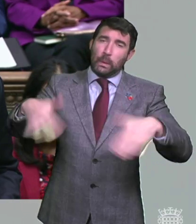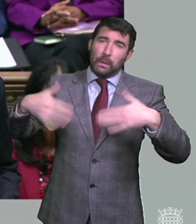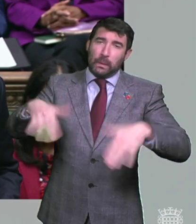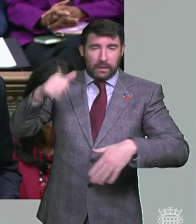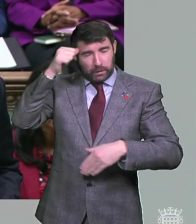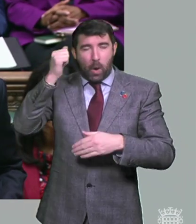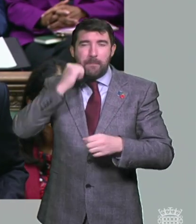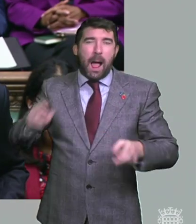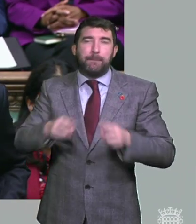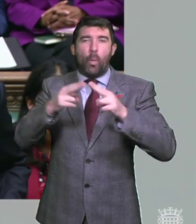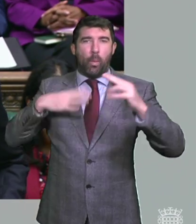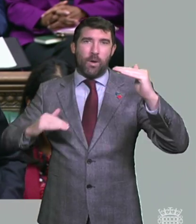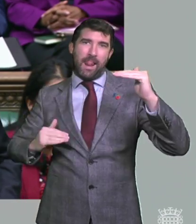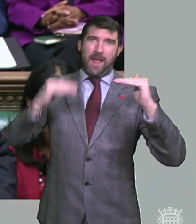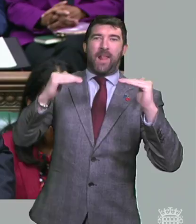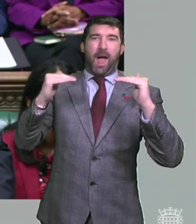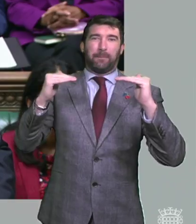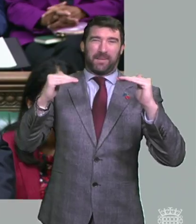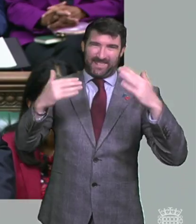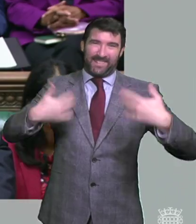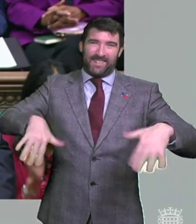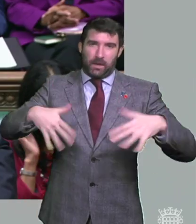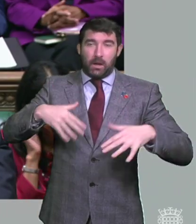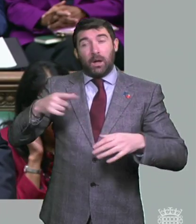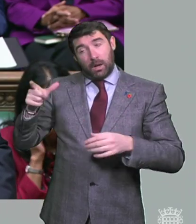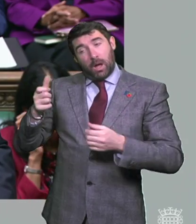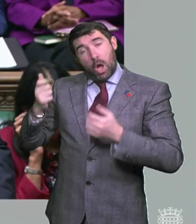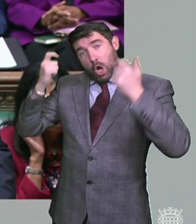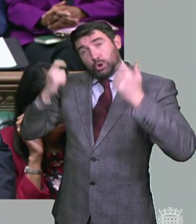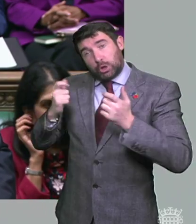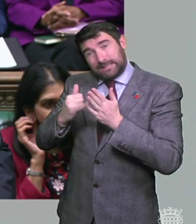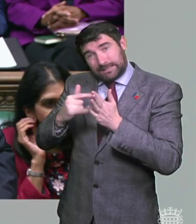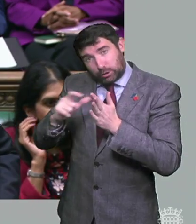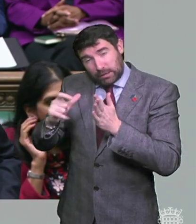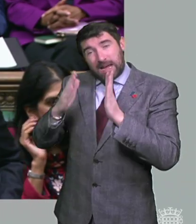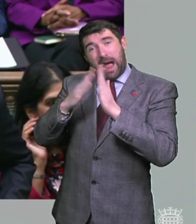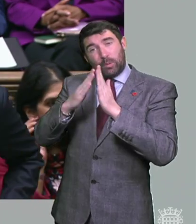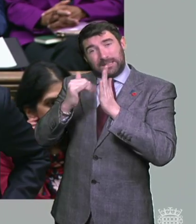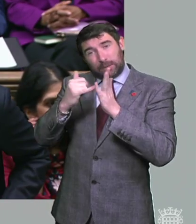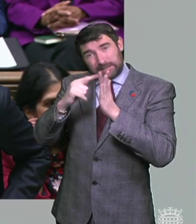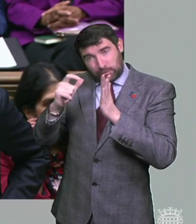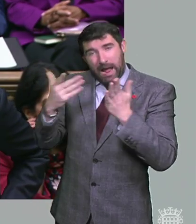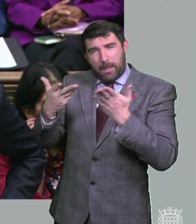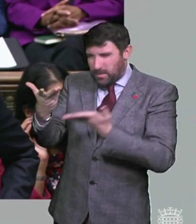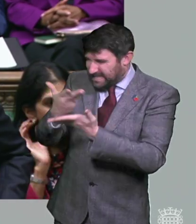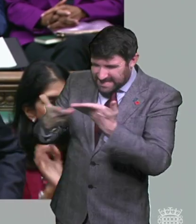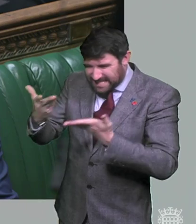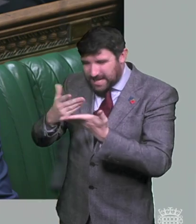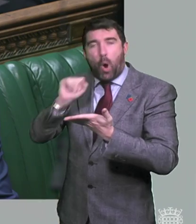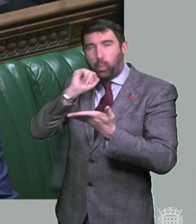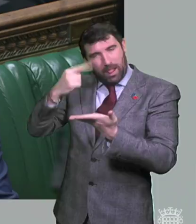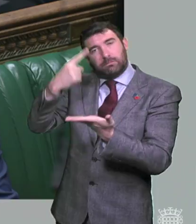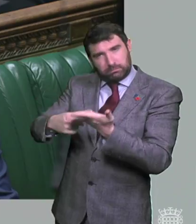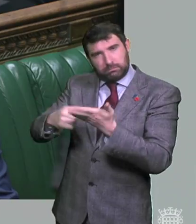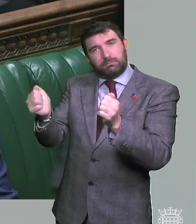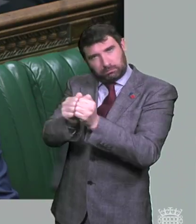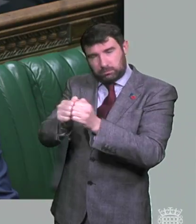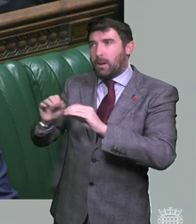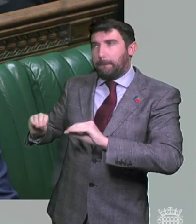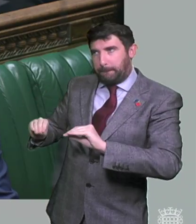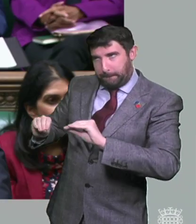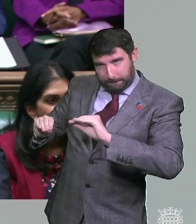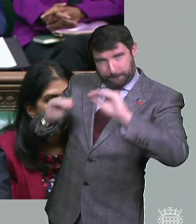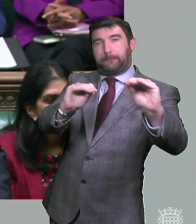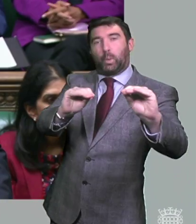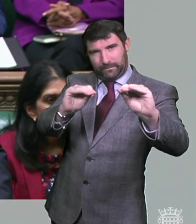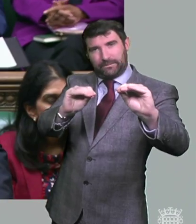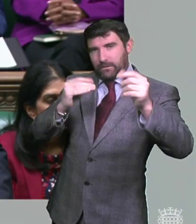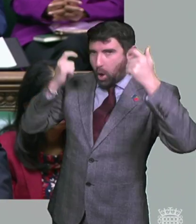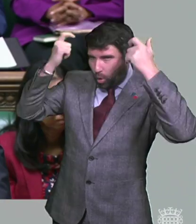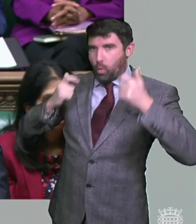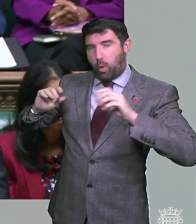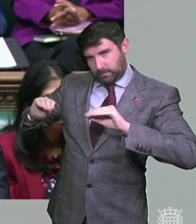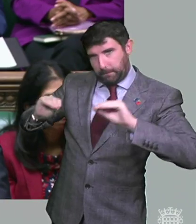I can tell him that my right honourable Friend the Justice Secretary and the Housing Secretary are in the process of resolving this issue for him and how best we can relocate the court complex.